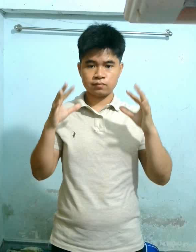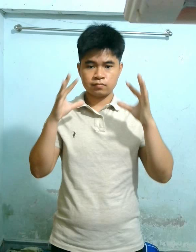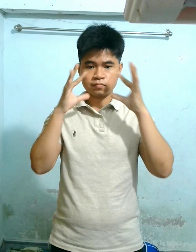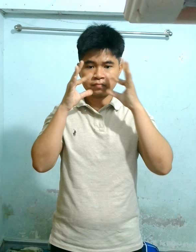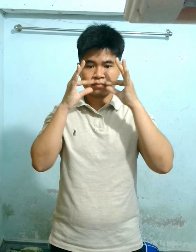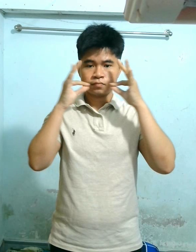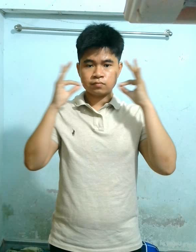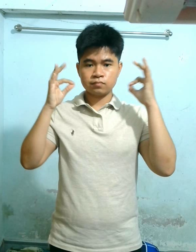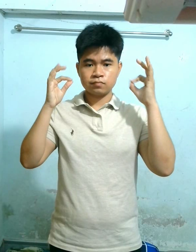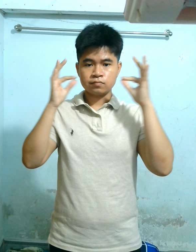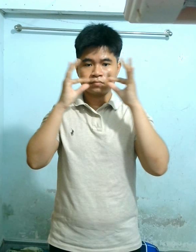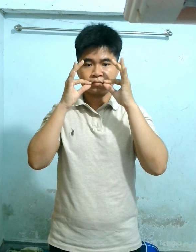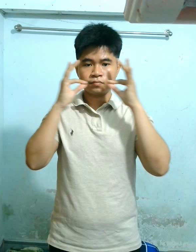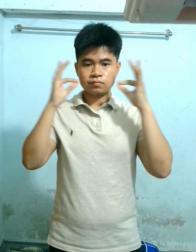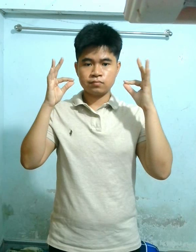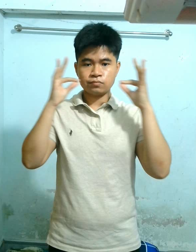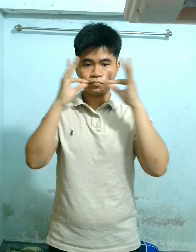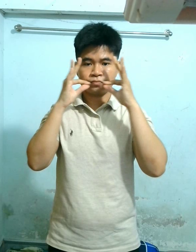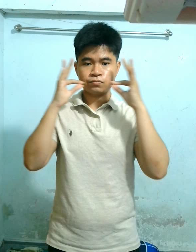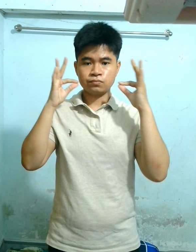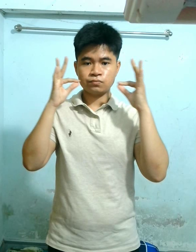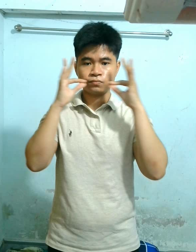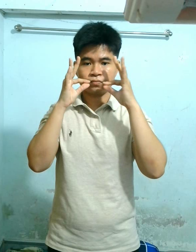meo